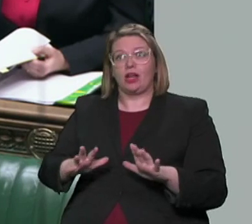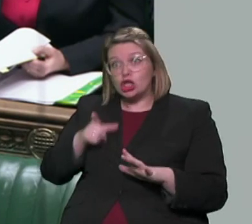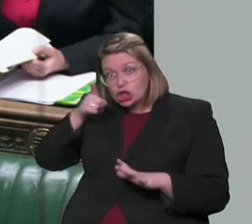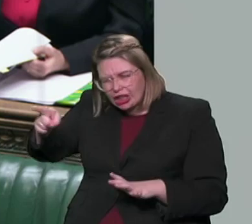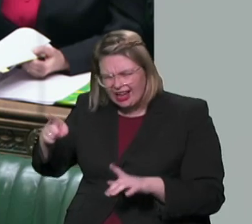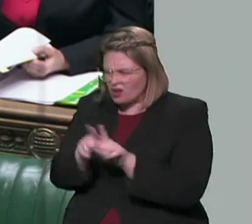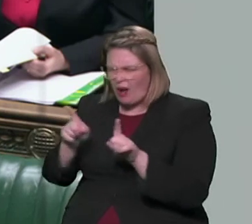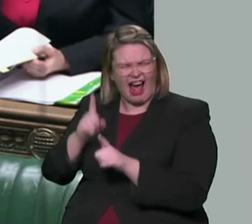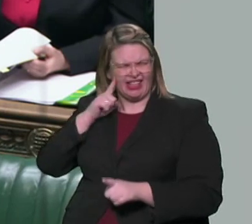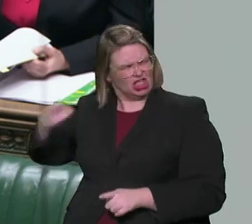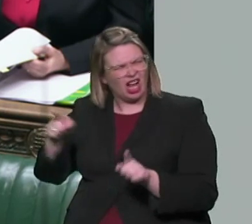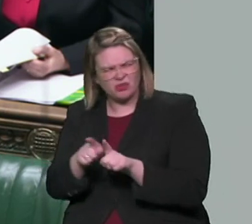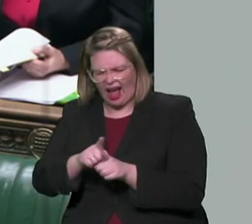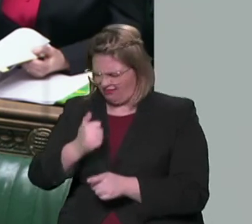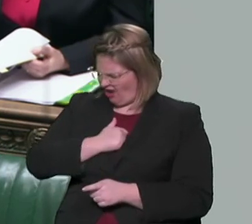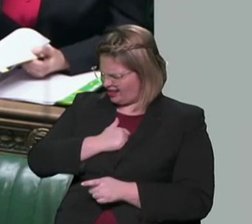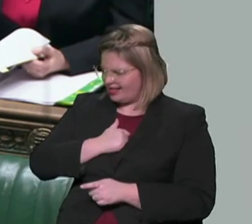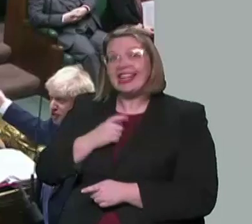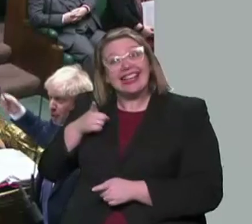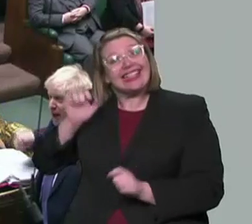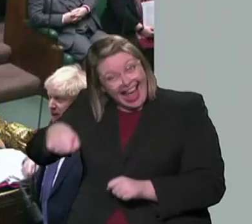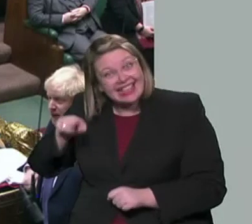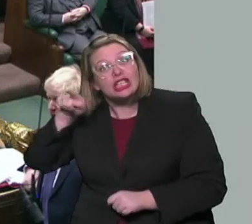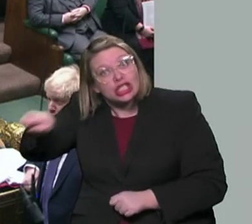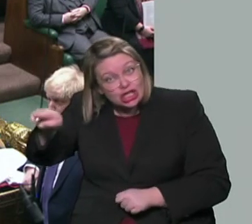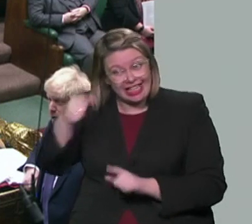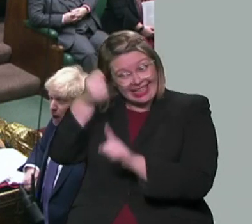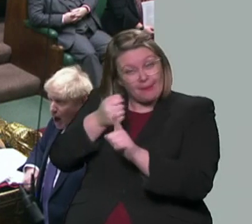Oh yes, she campaigned to remain in the EU.